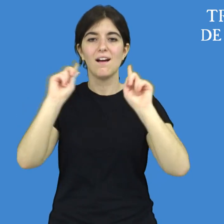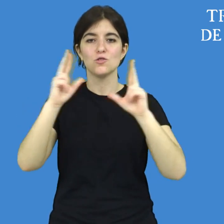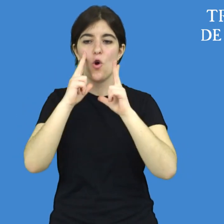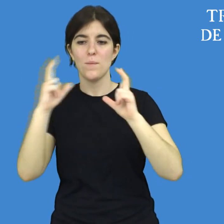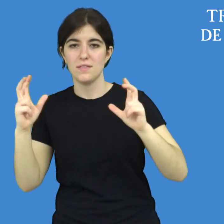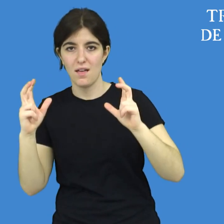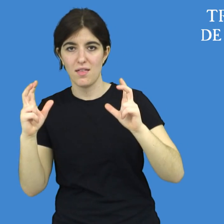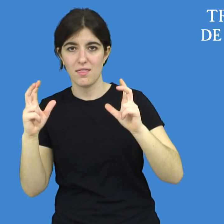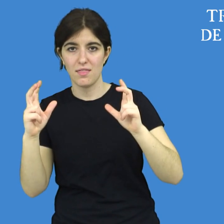gordo